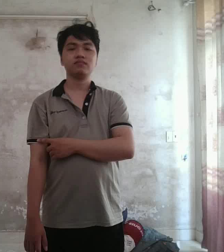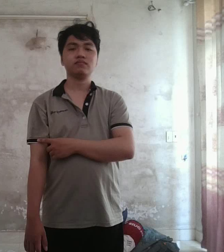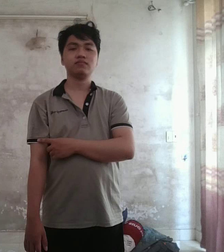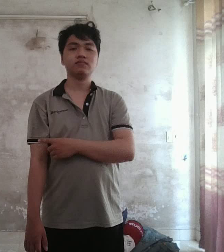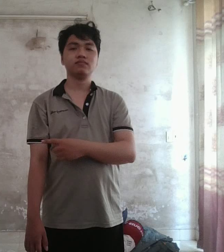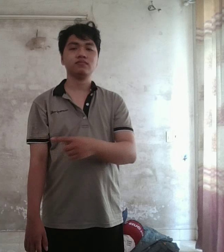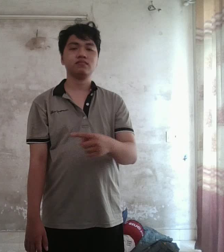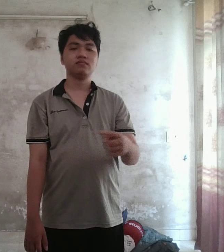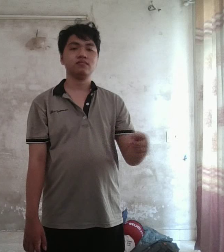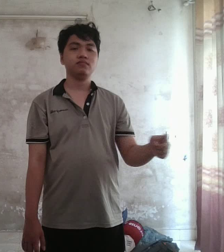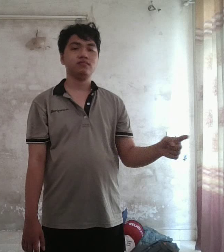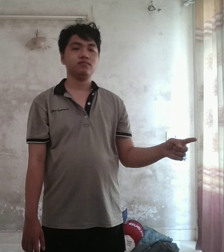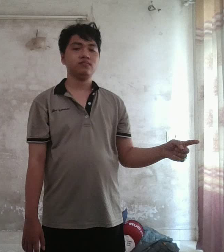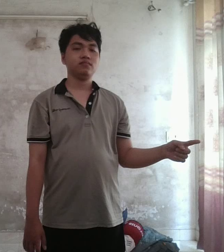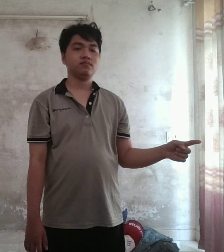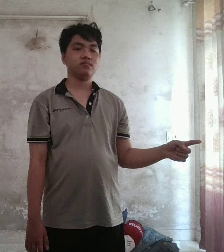cac ban